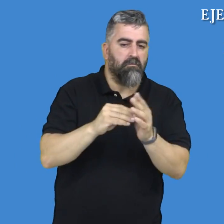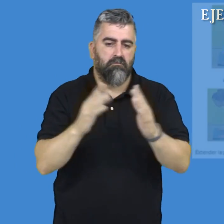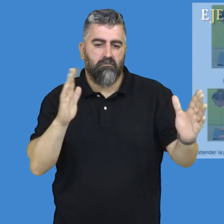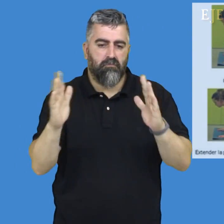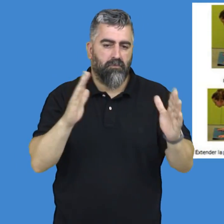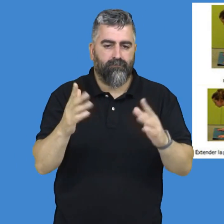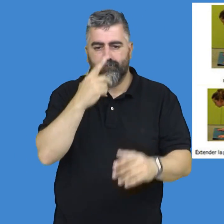época